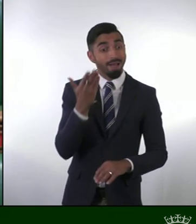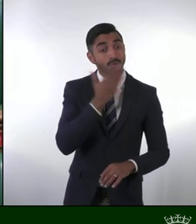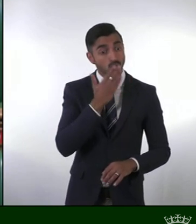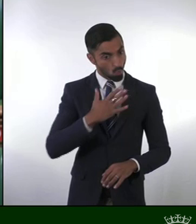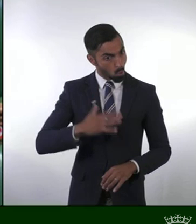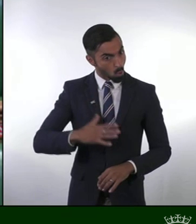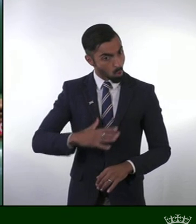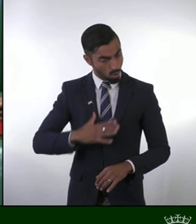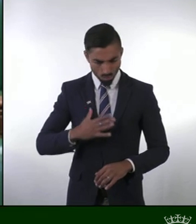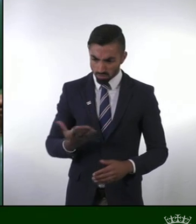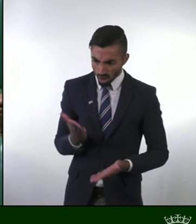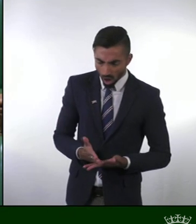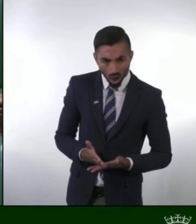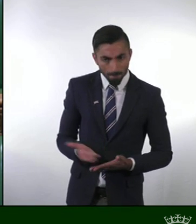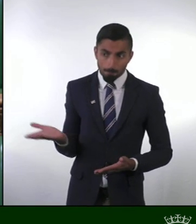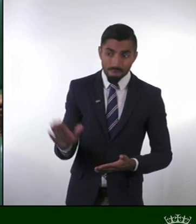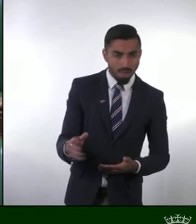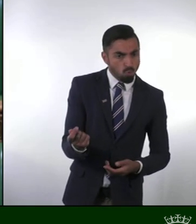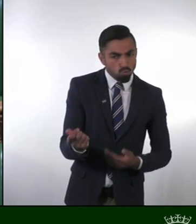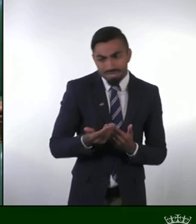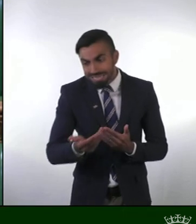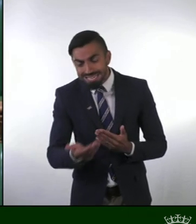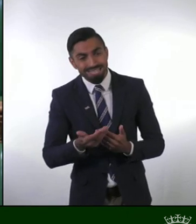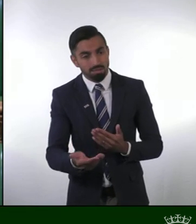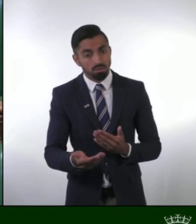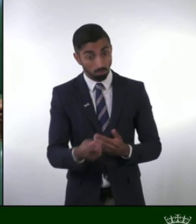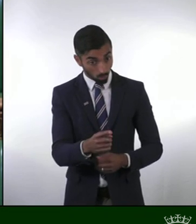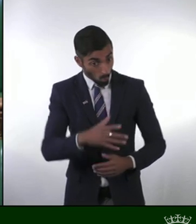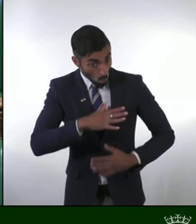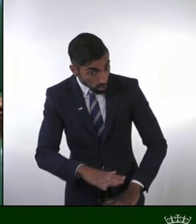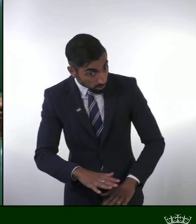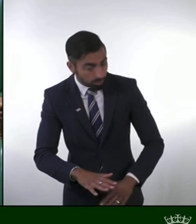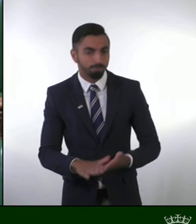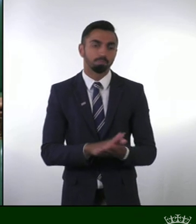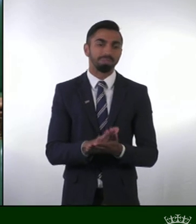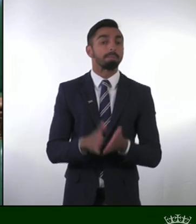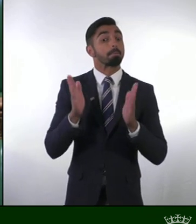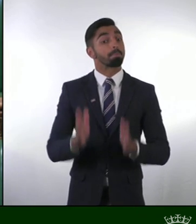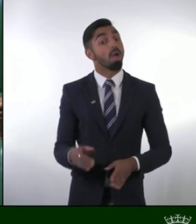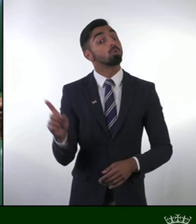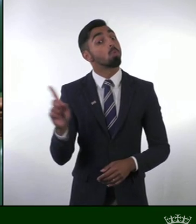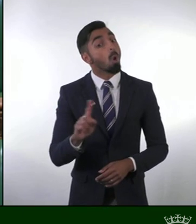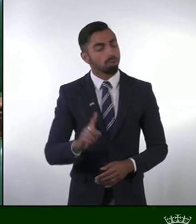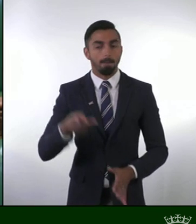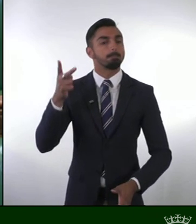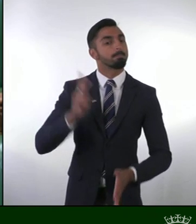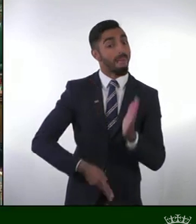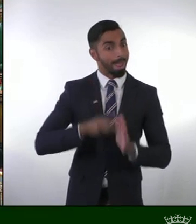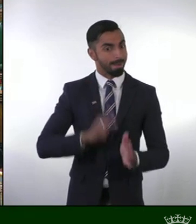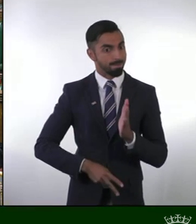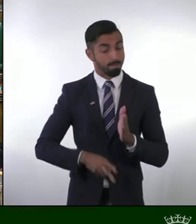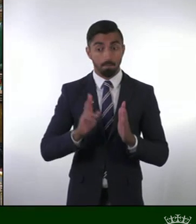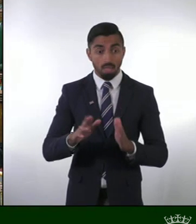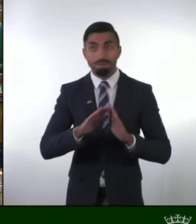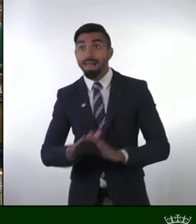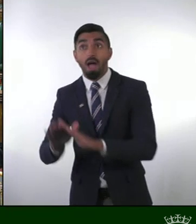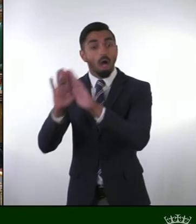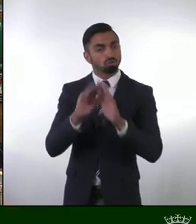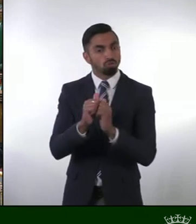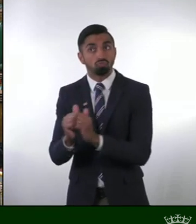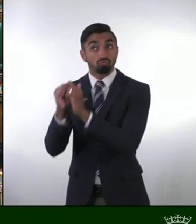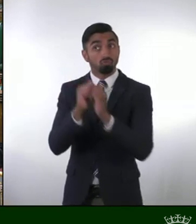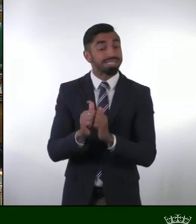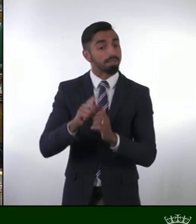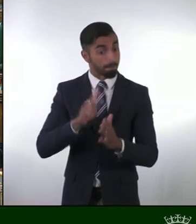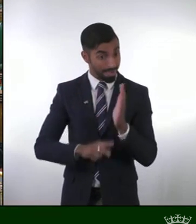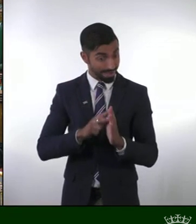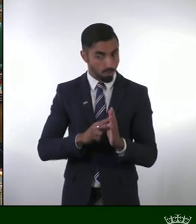What was required for that to happen was a robust national plan, consensus among all key stakeholders and strong leadership from the top.